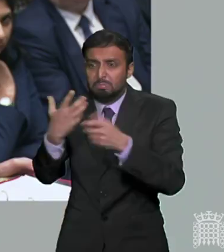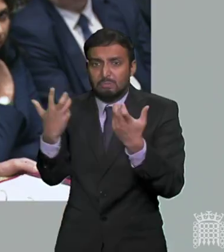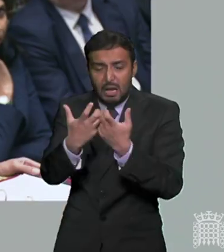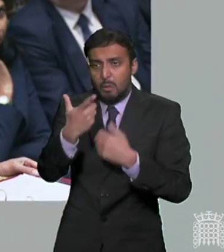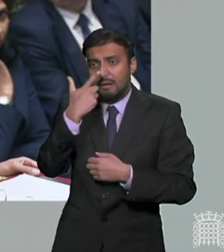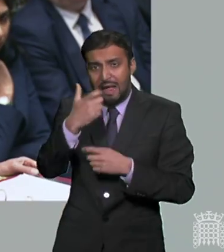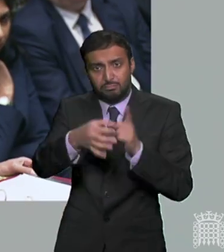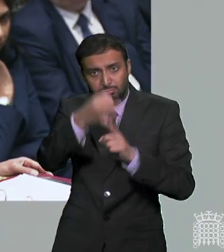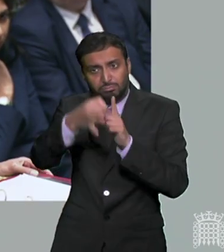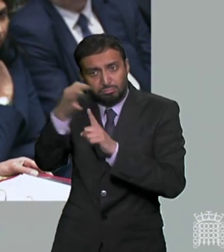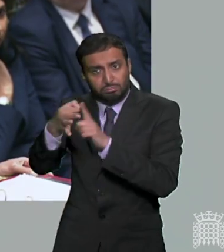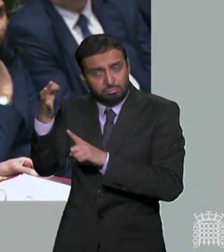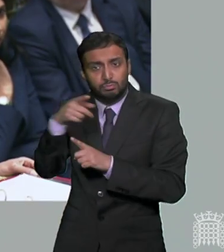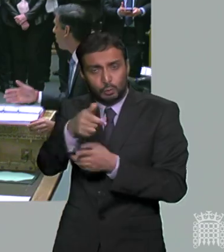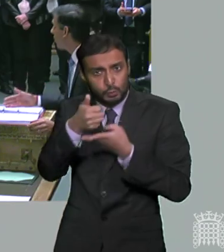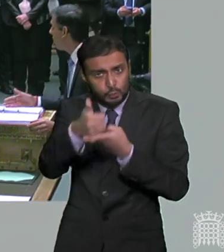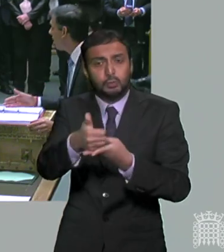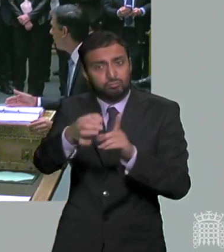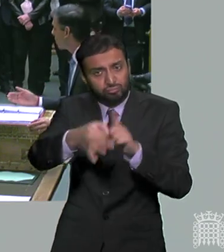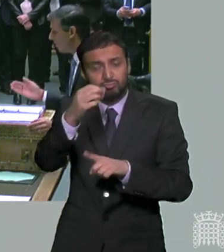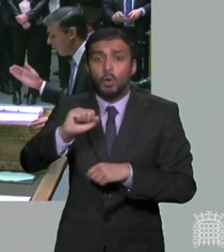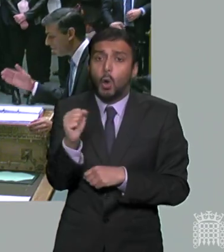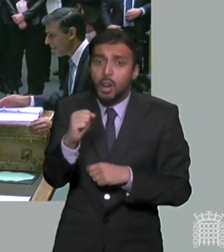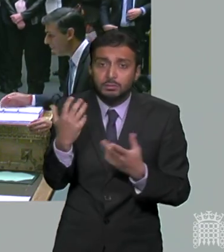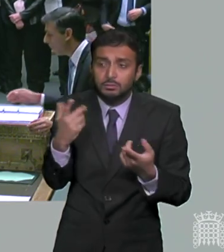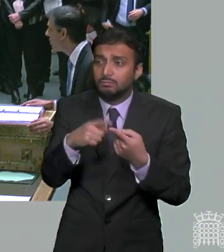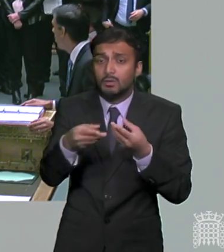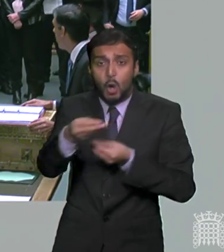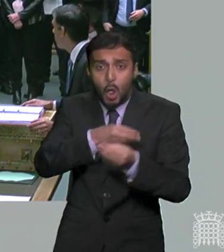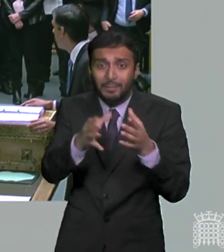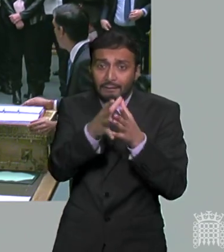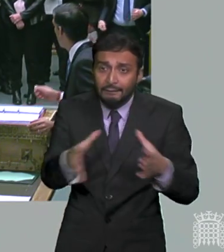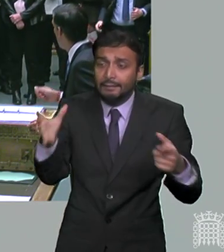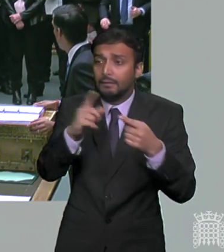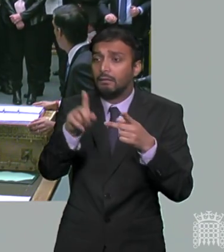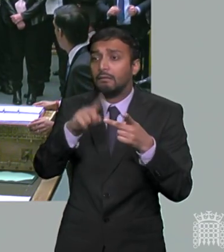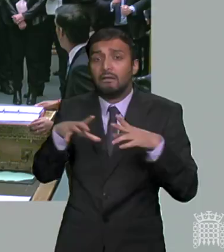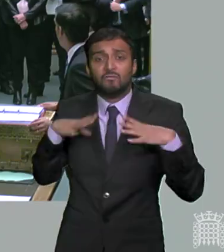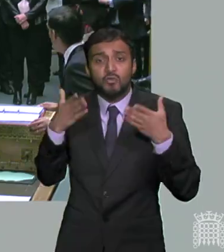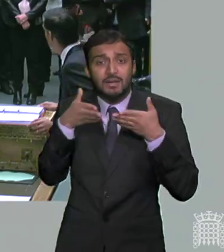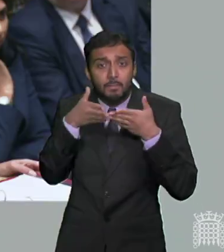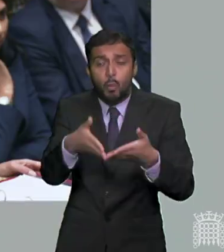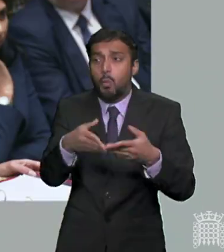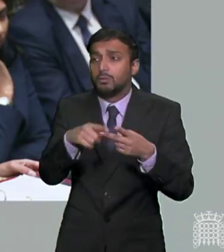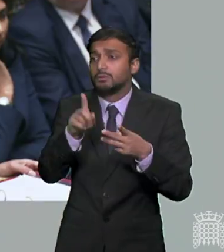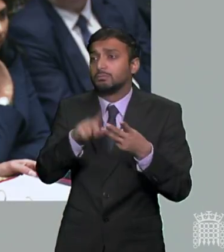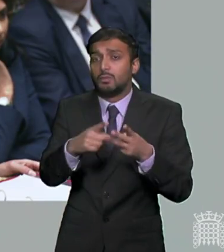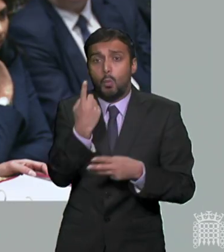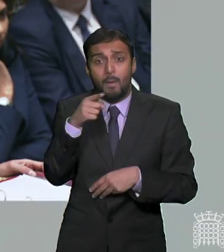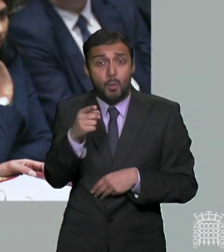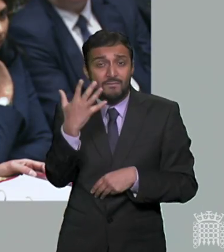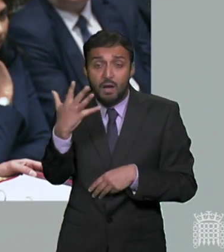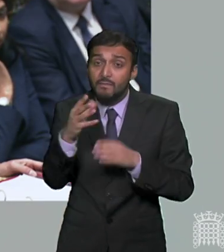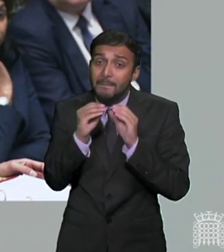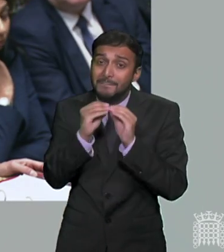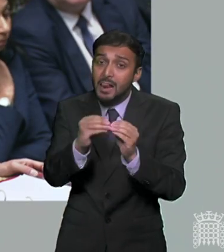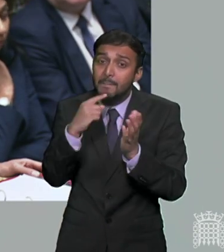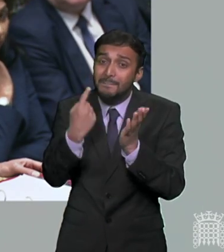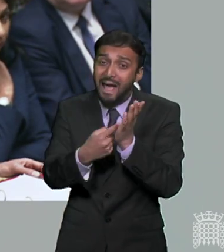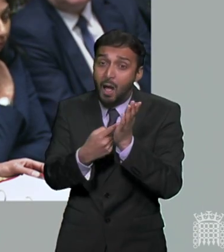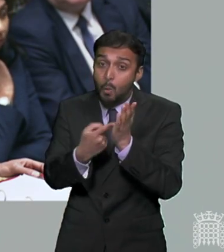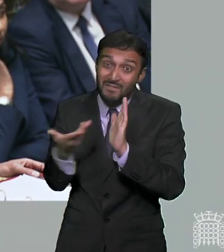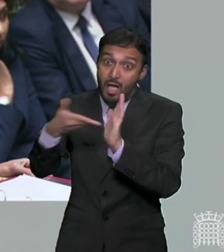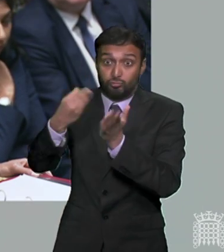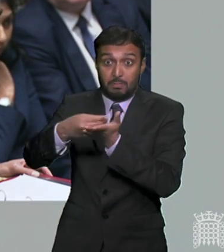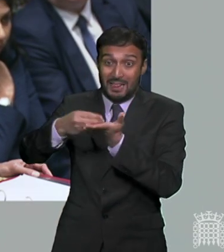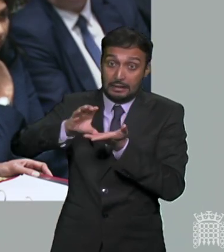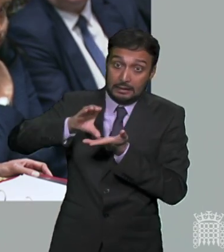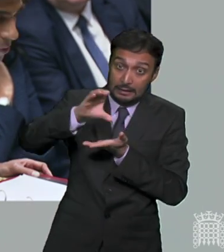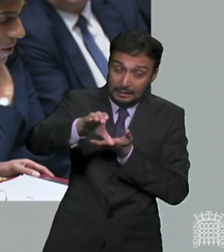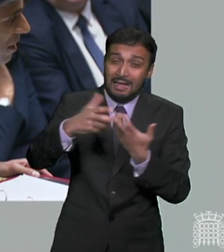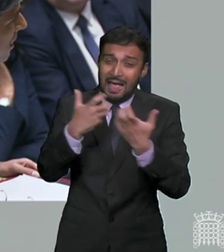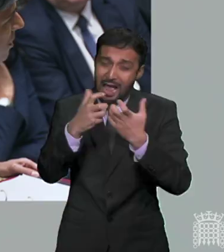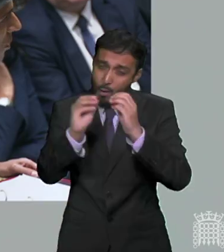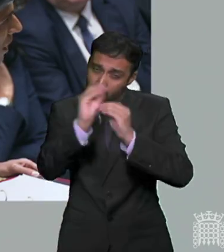to deliver for the people of Scotland, whether that is delivering our growth deals, delivering freeports or ensuring that the £1.5 billion of extra Barnett money can go towards supporting public services.